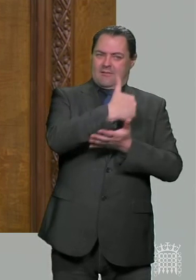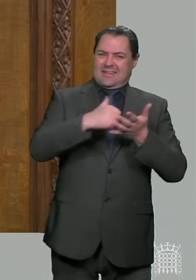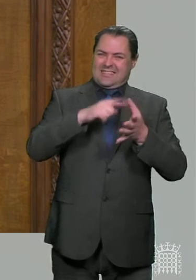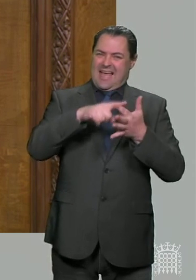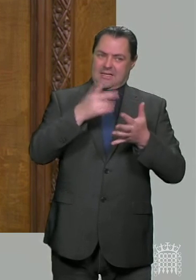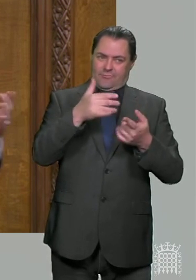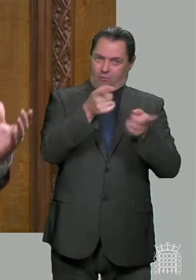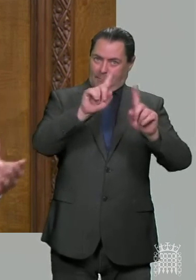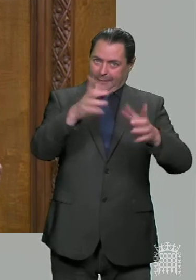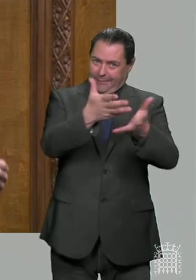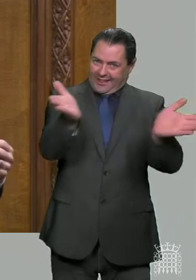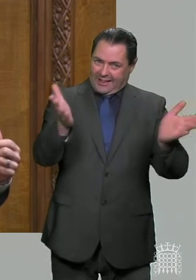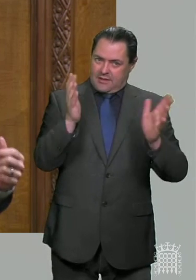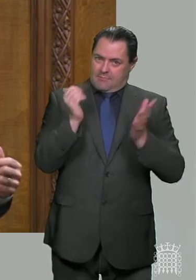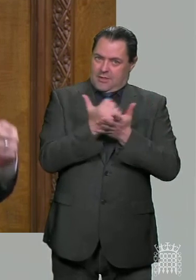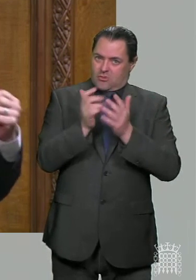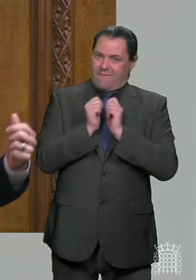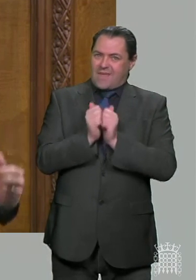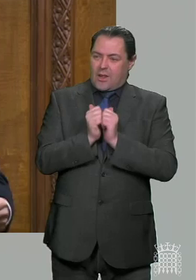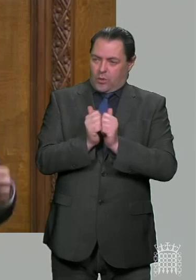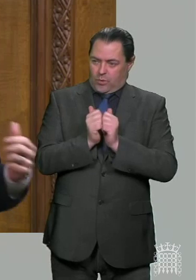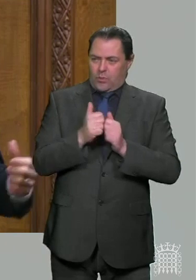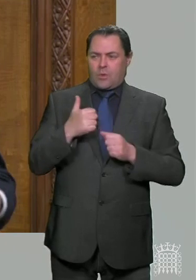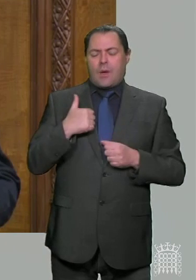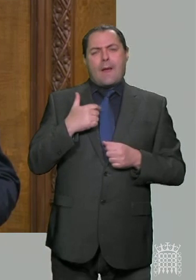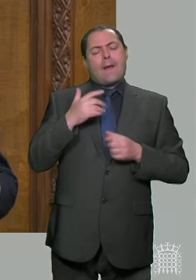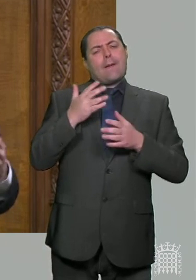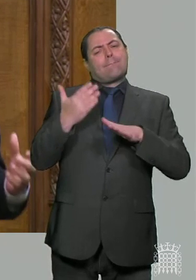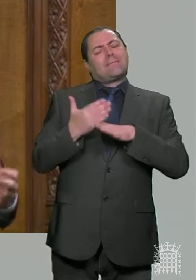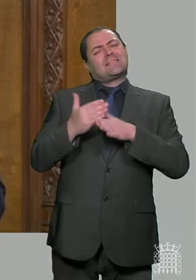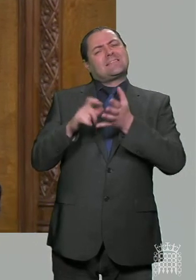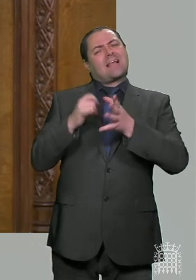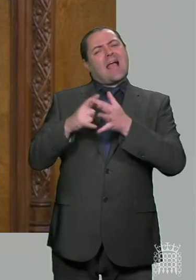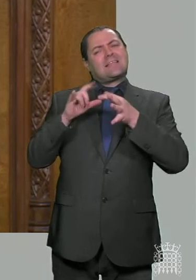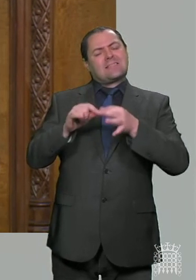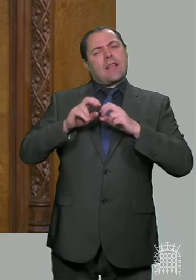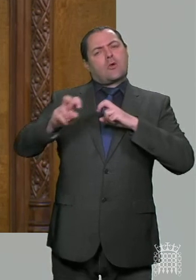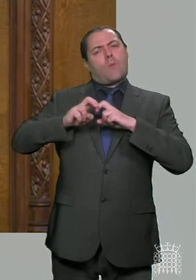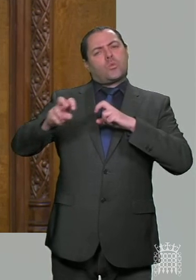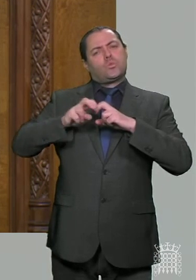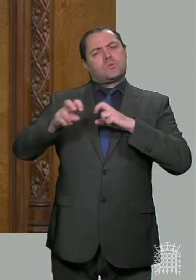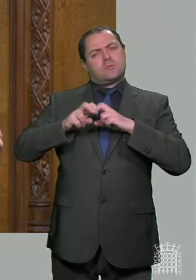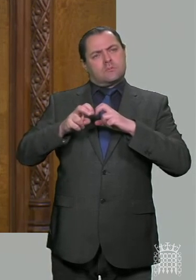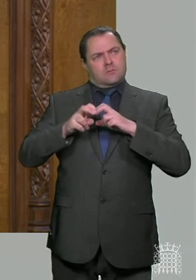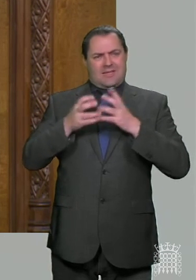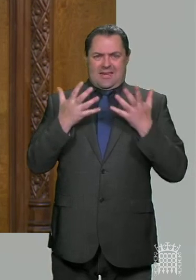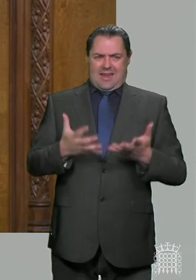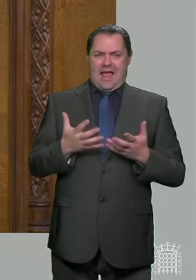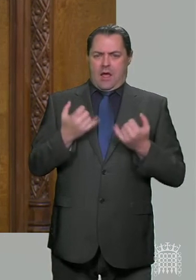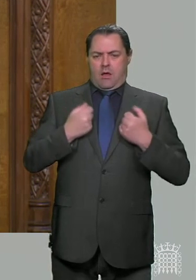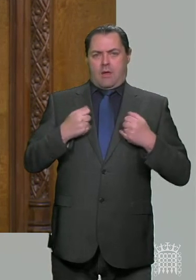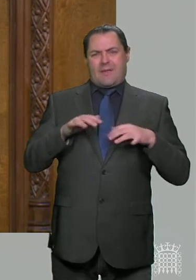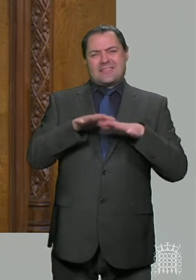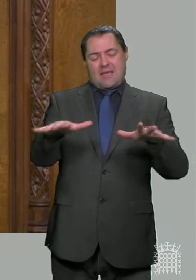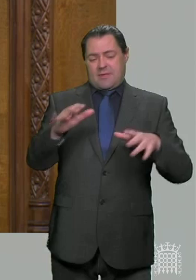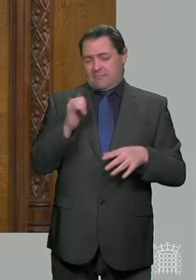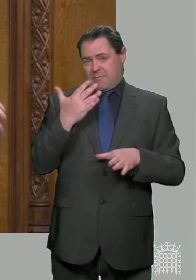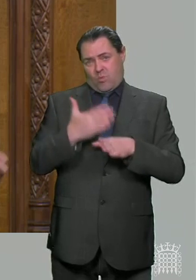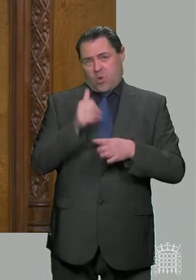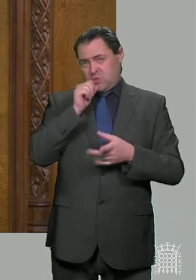The business case for East West Rail in my constituency is largely based on commuting, but the pandemic means we are in the middle of a workplace revolution.